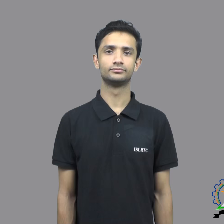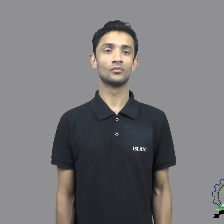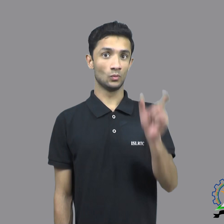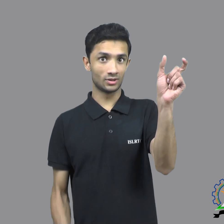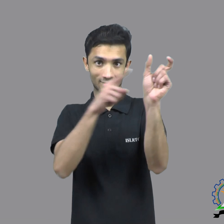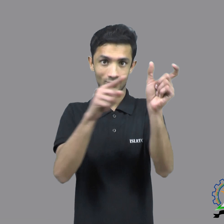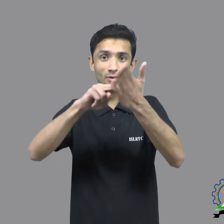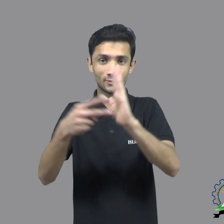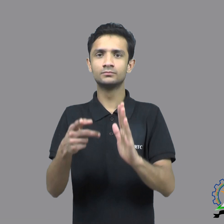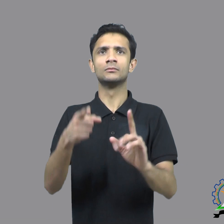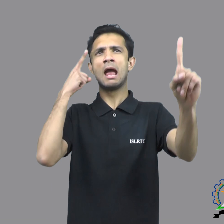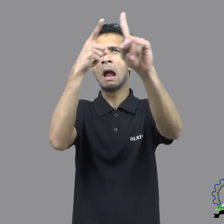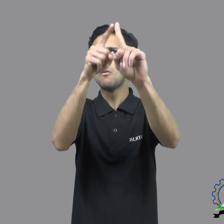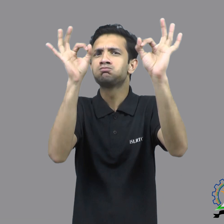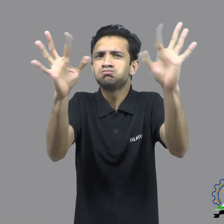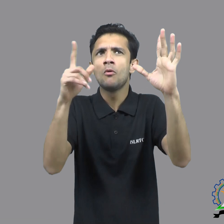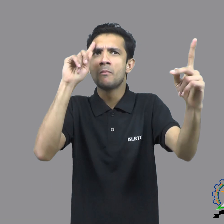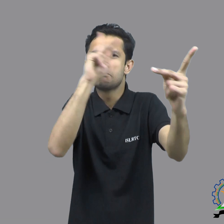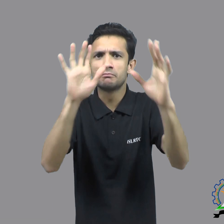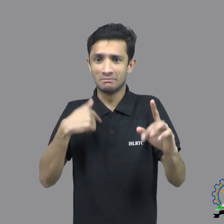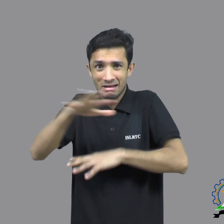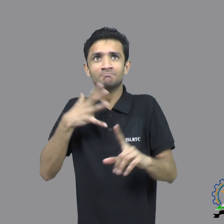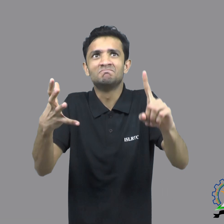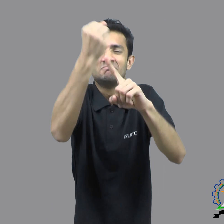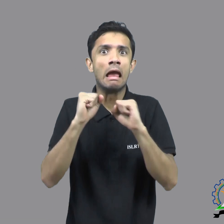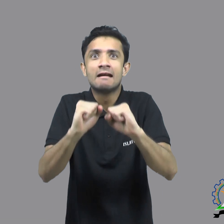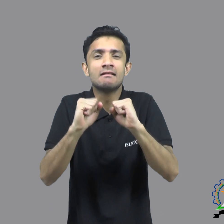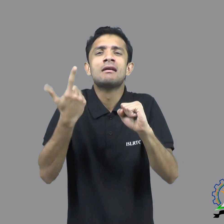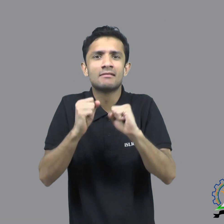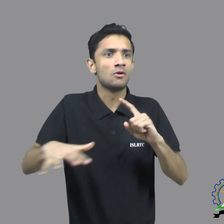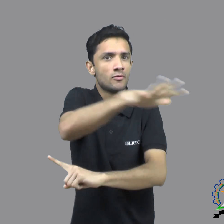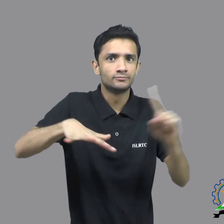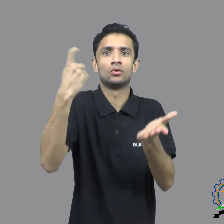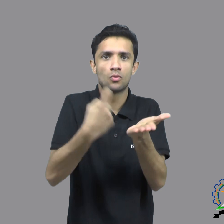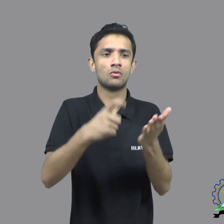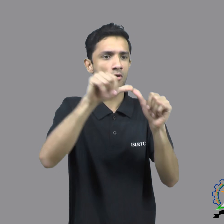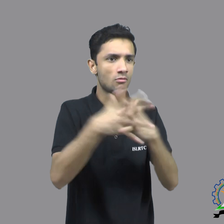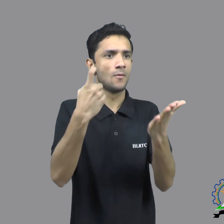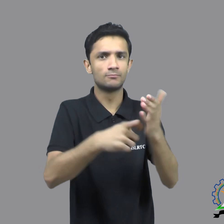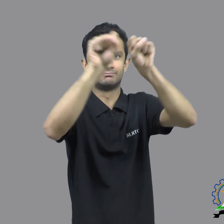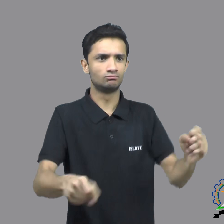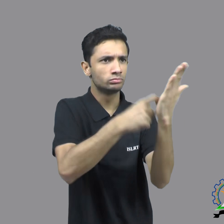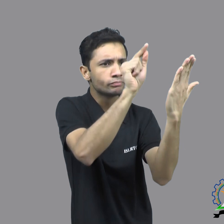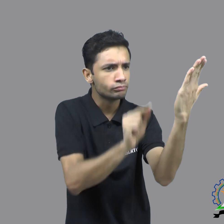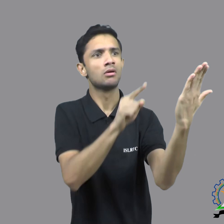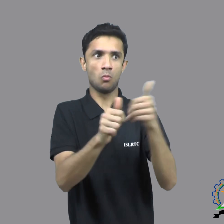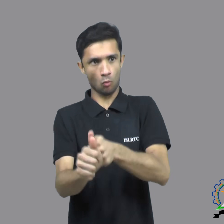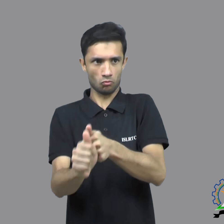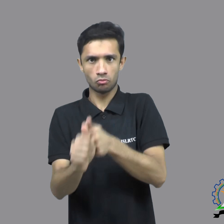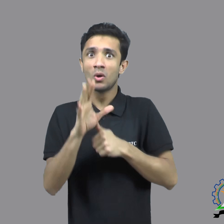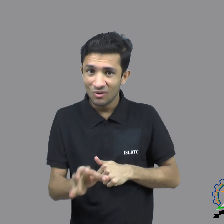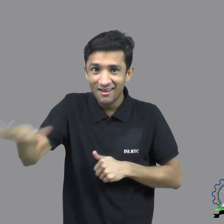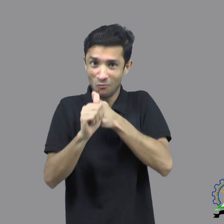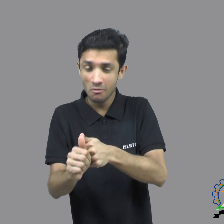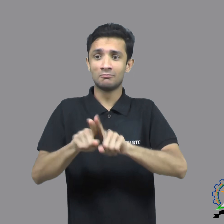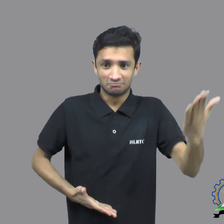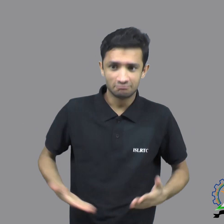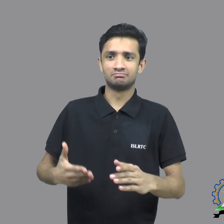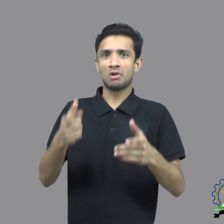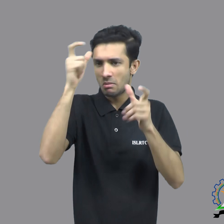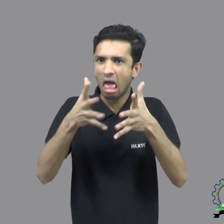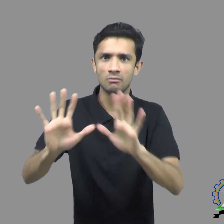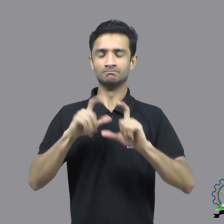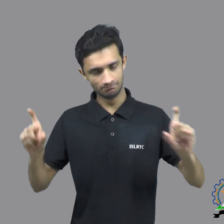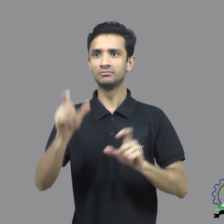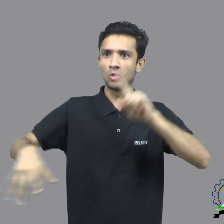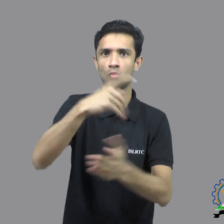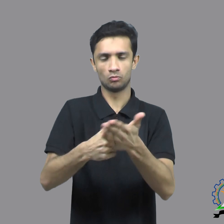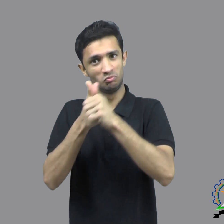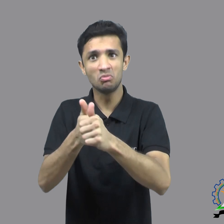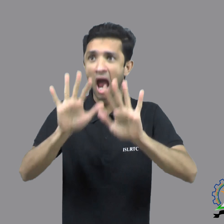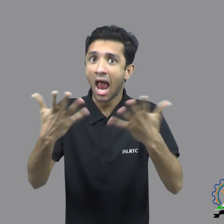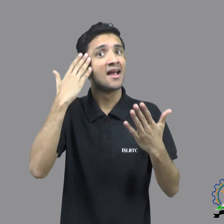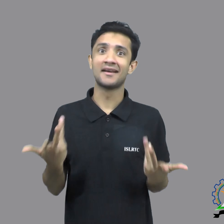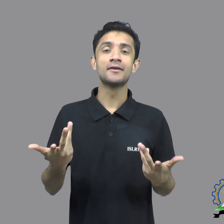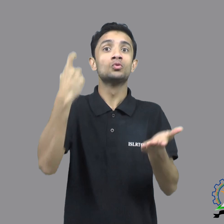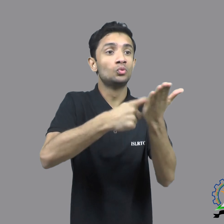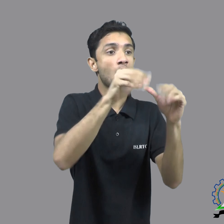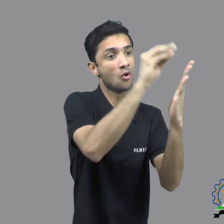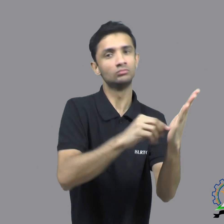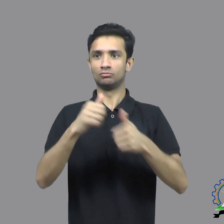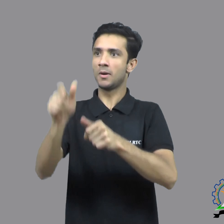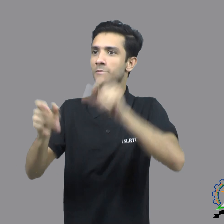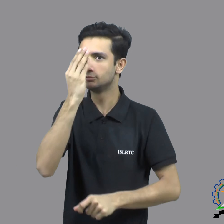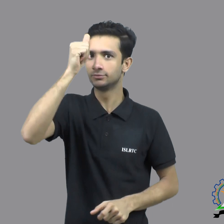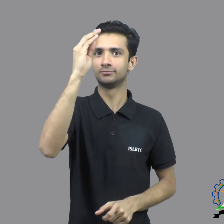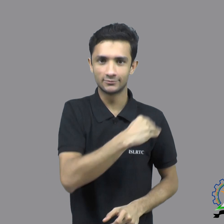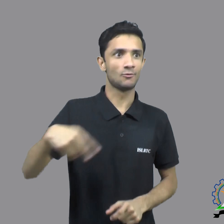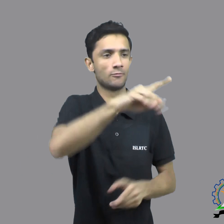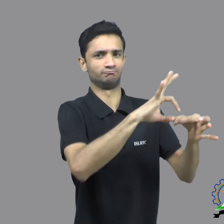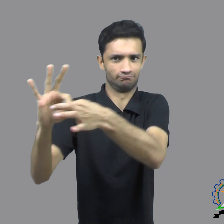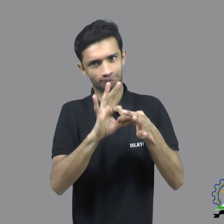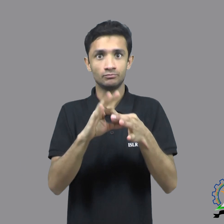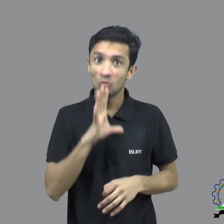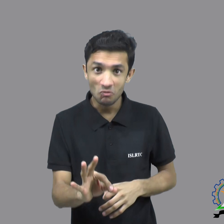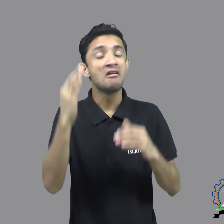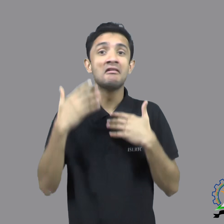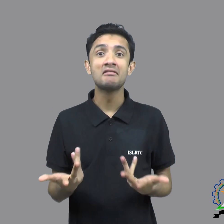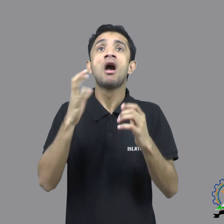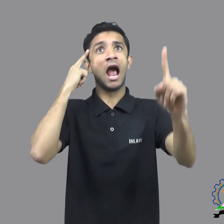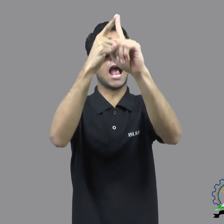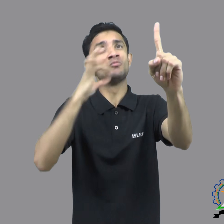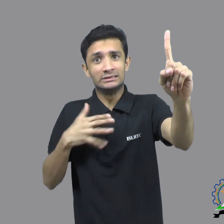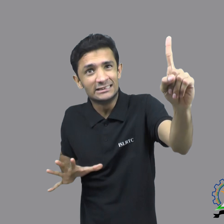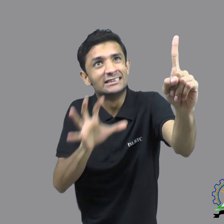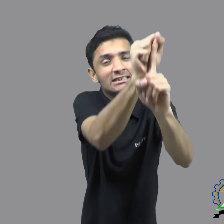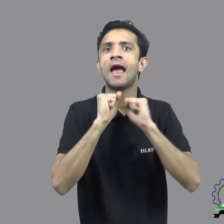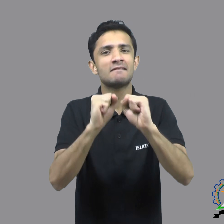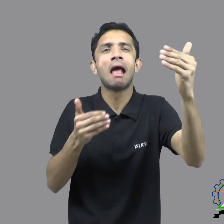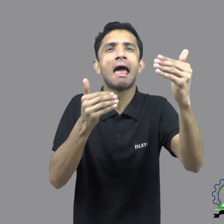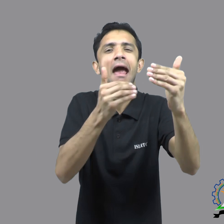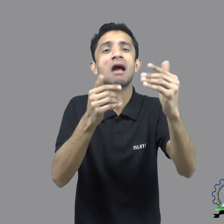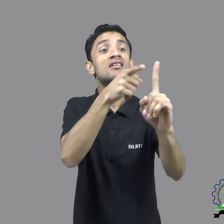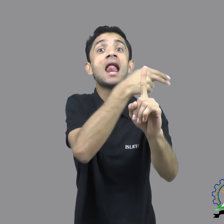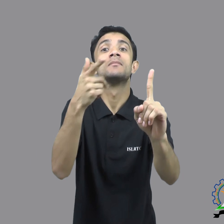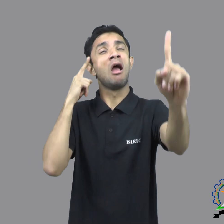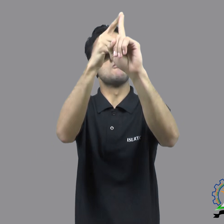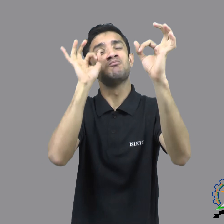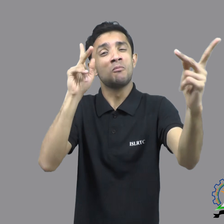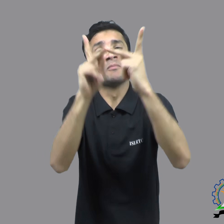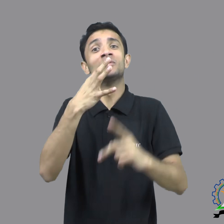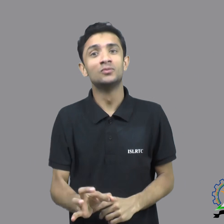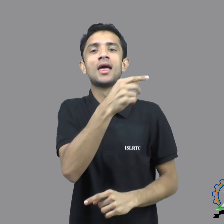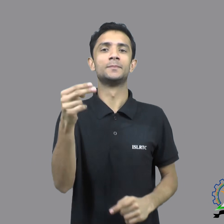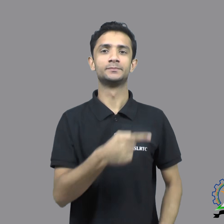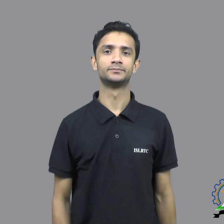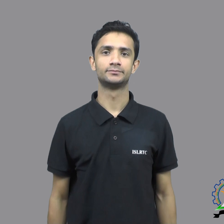Ideal